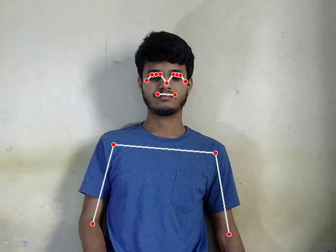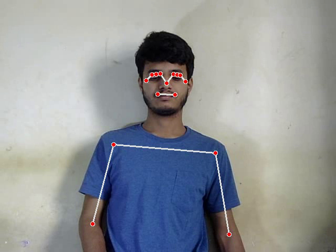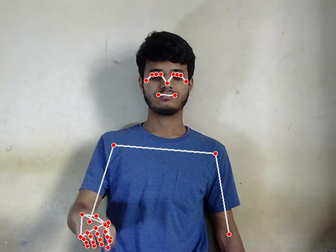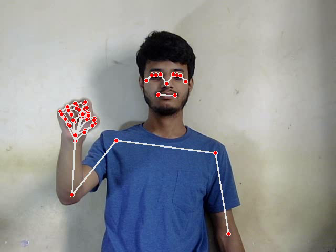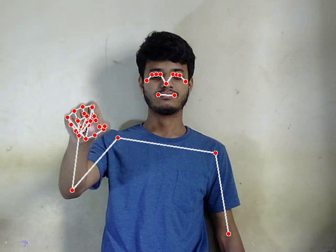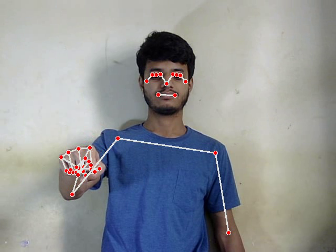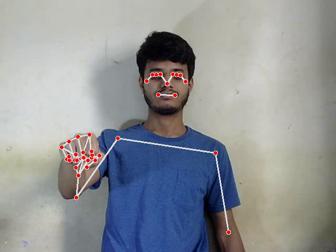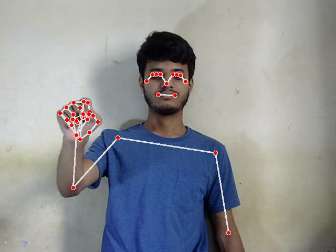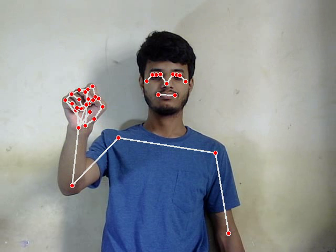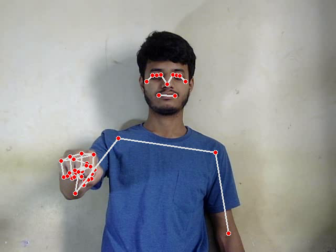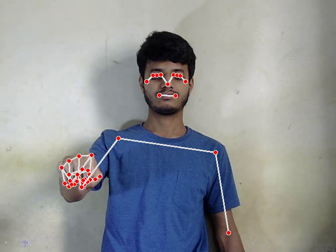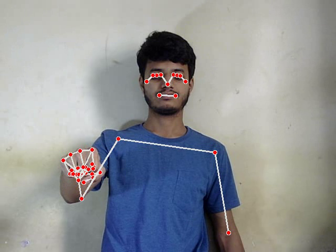yes